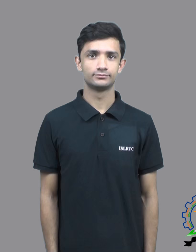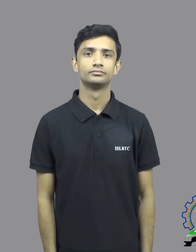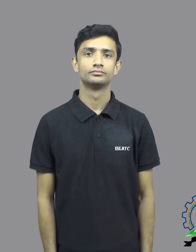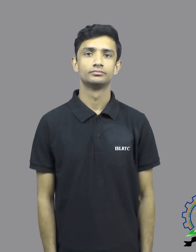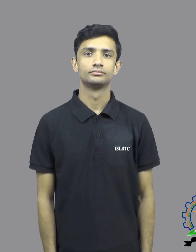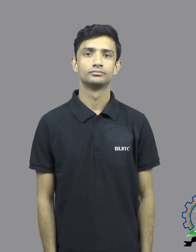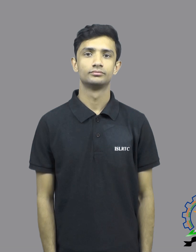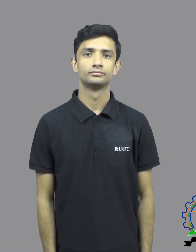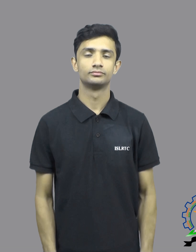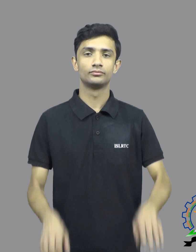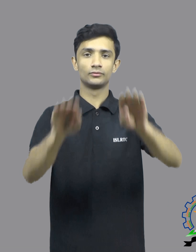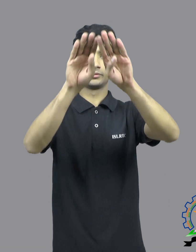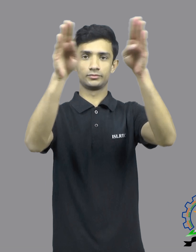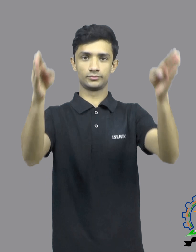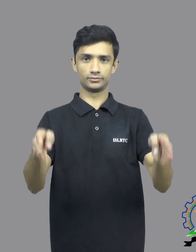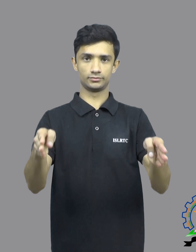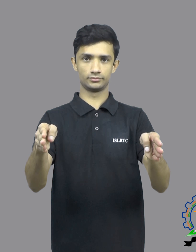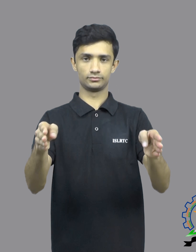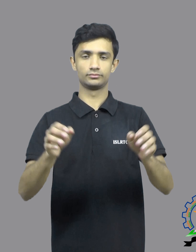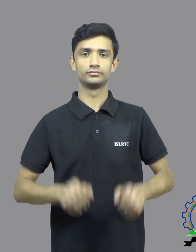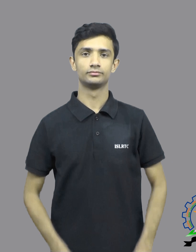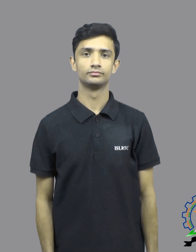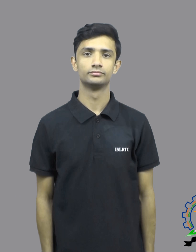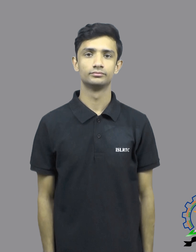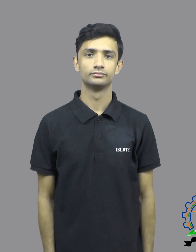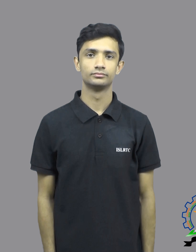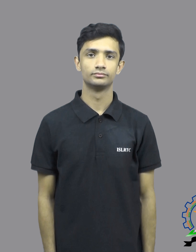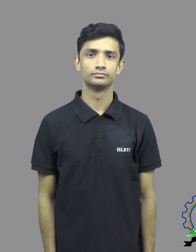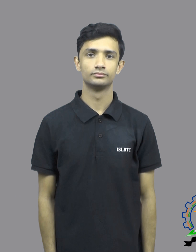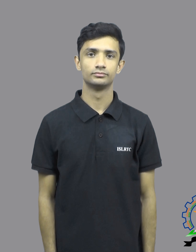Counter Desk Booth Window